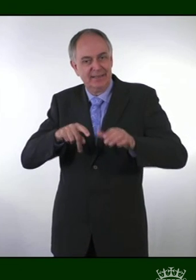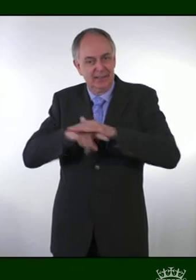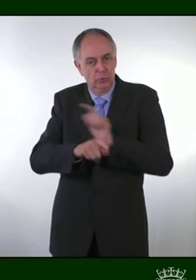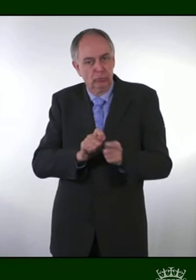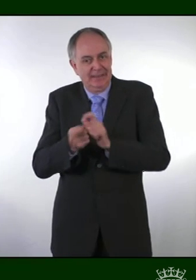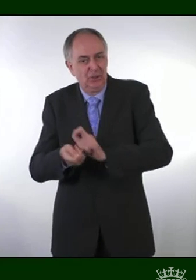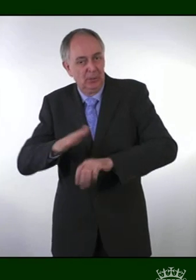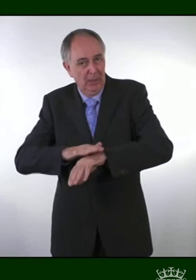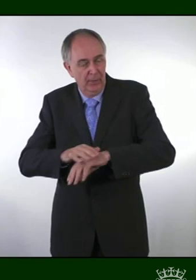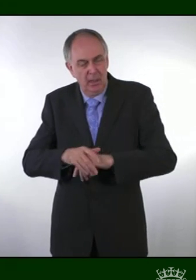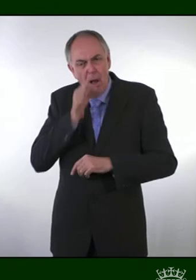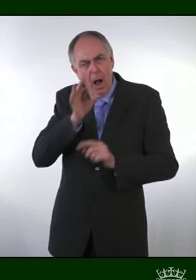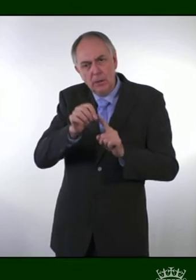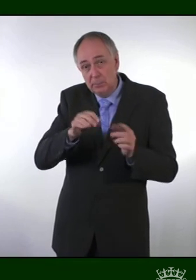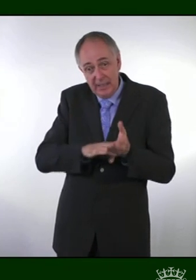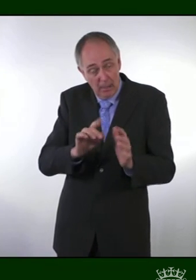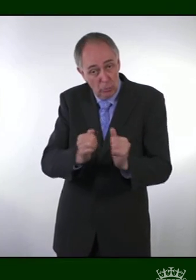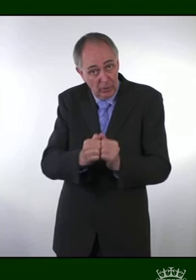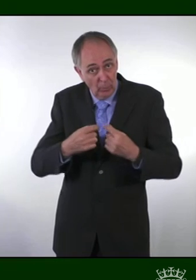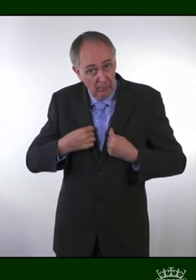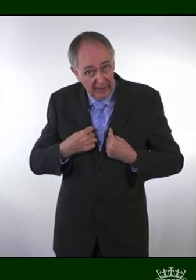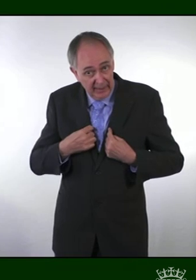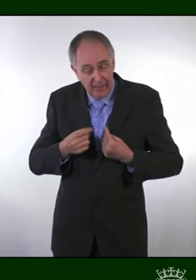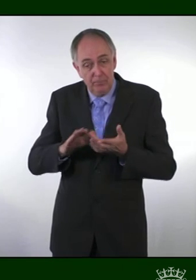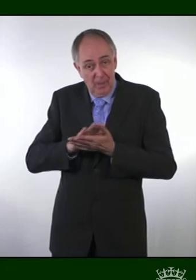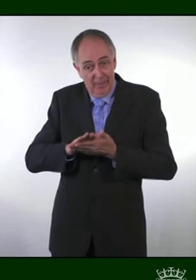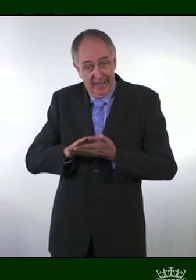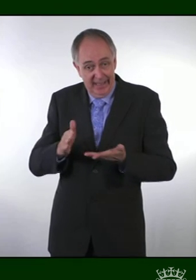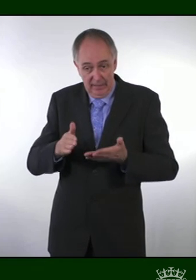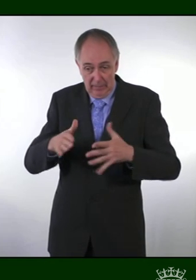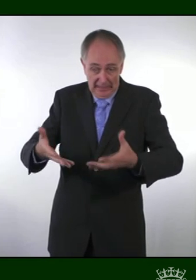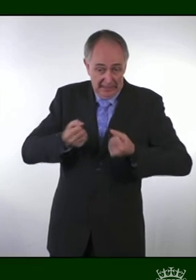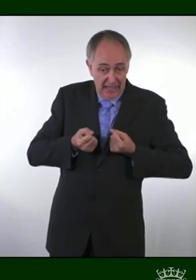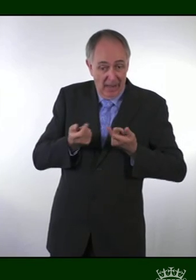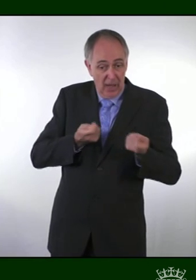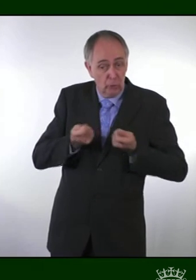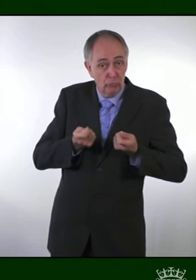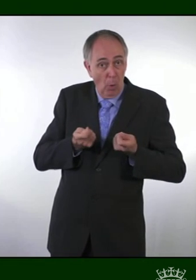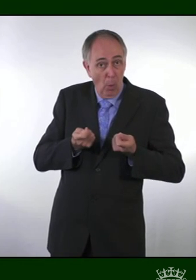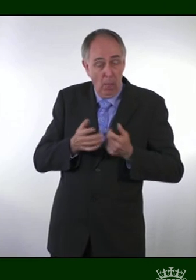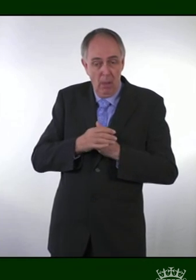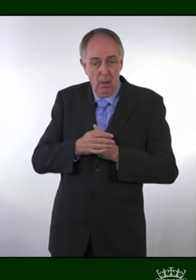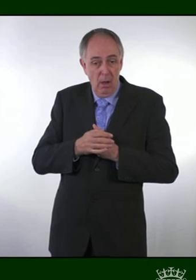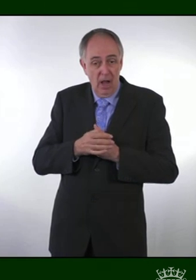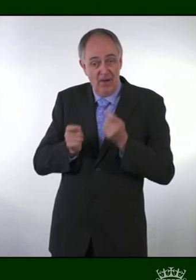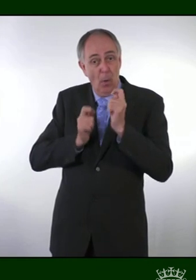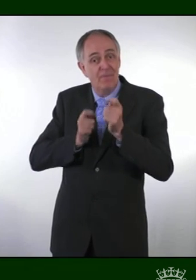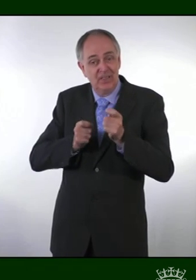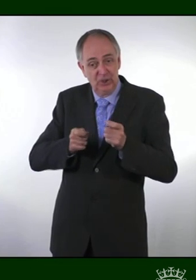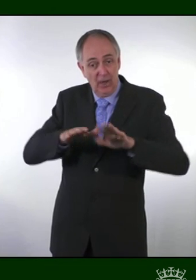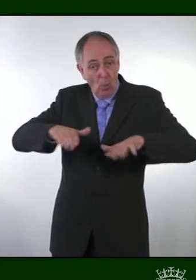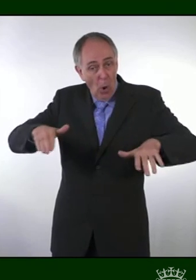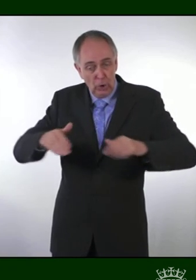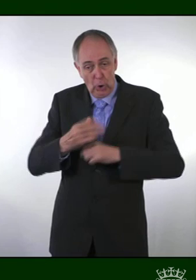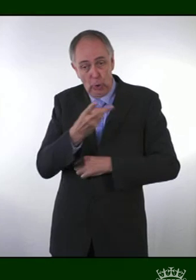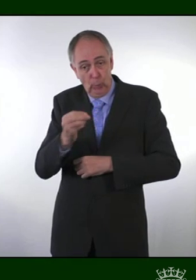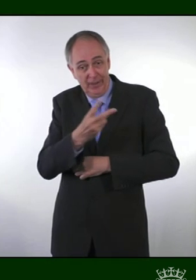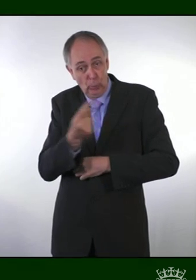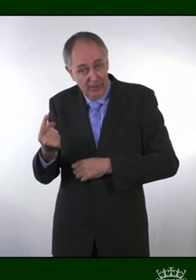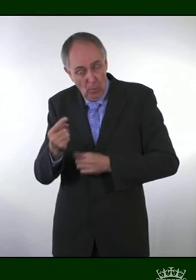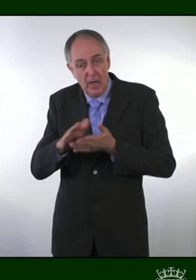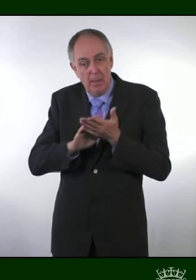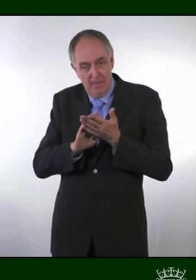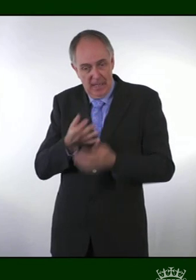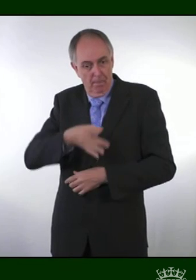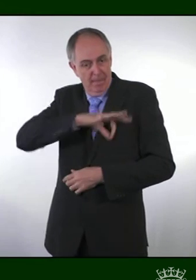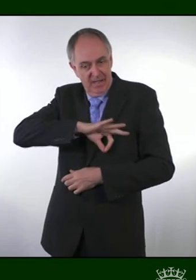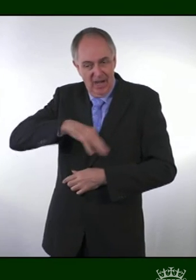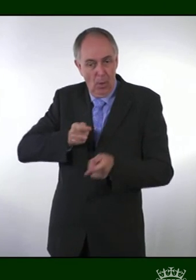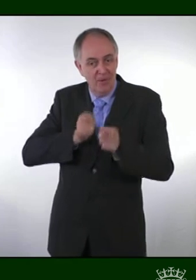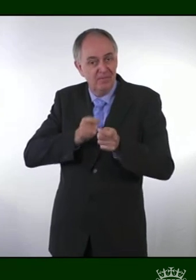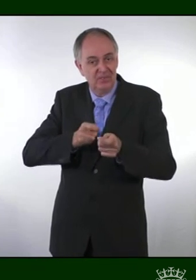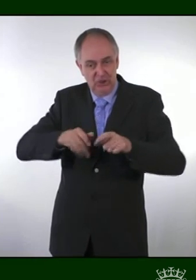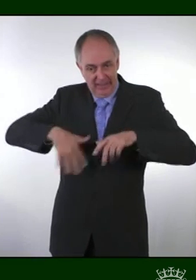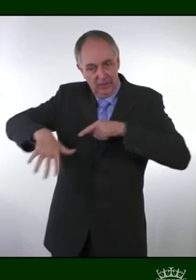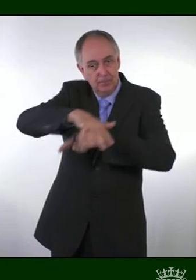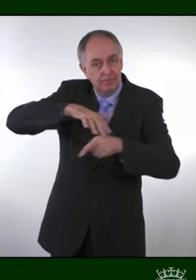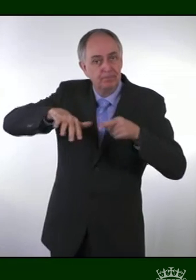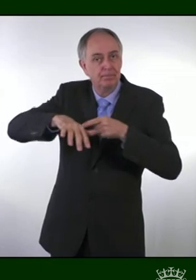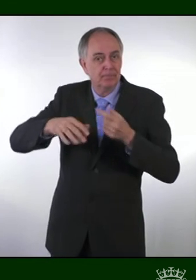Does he agree that taking back control of our fishing waters in January 2021 will benefit the fishing communities within the Great Grimsby constituency?